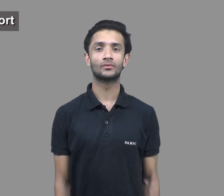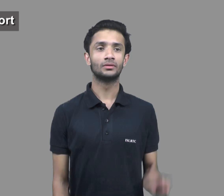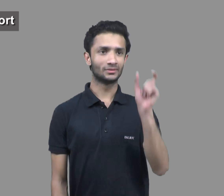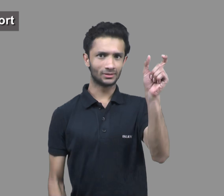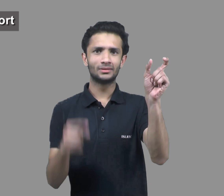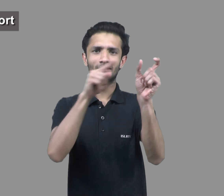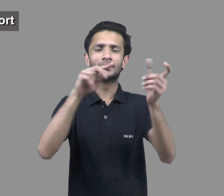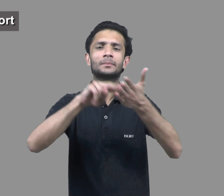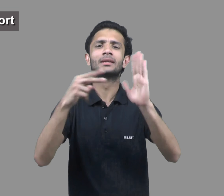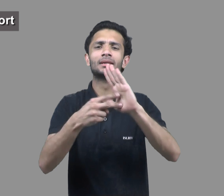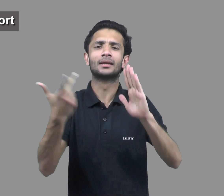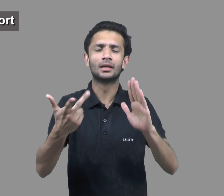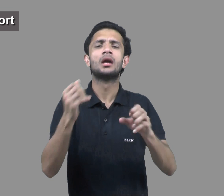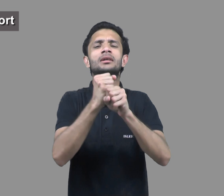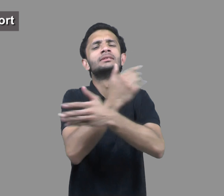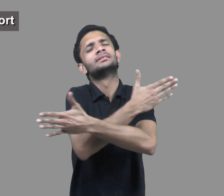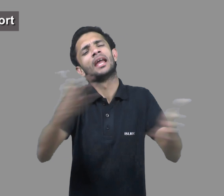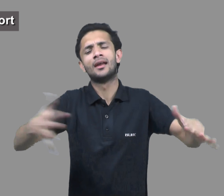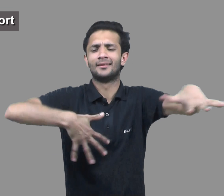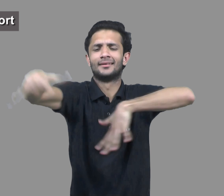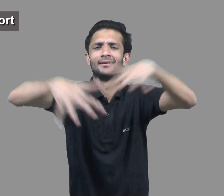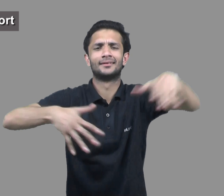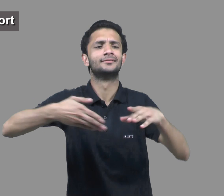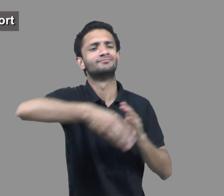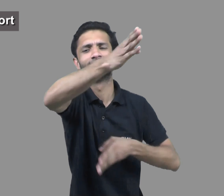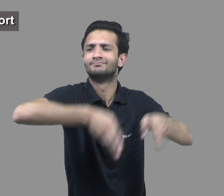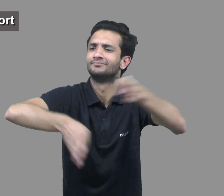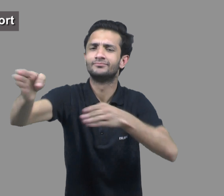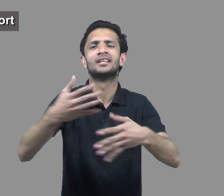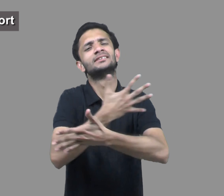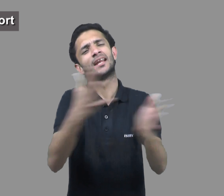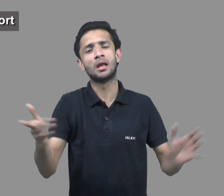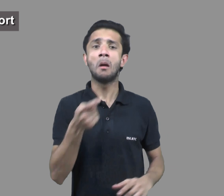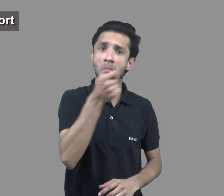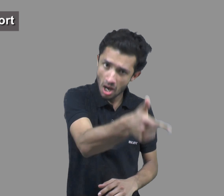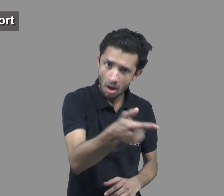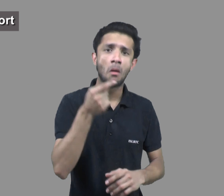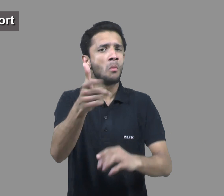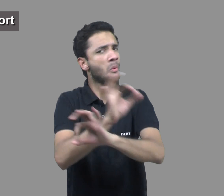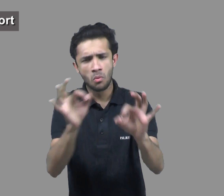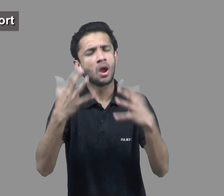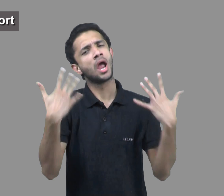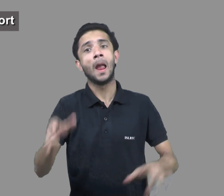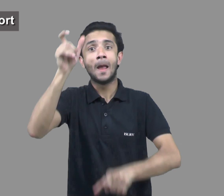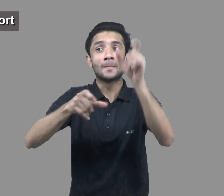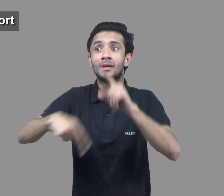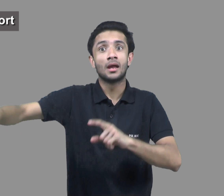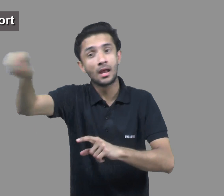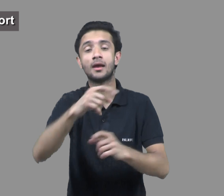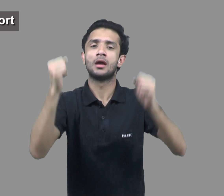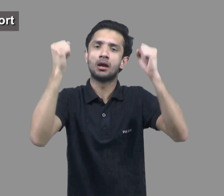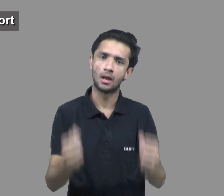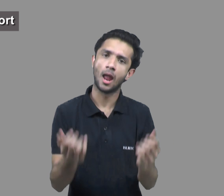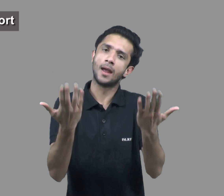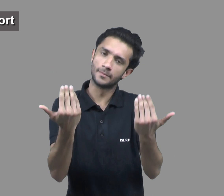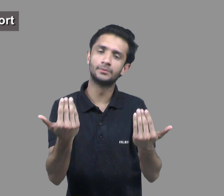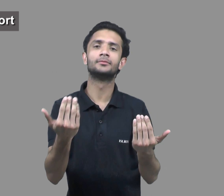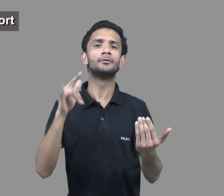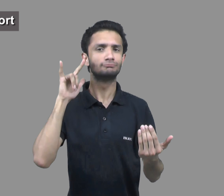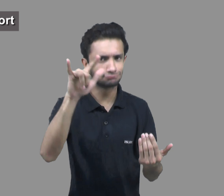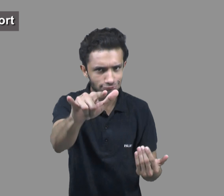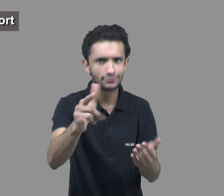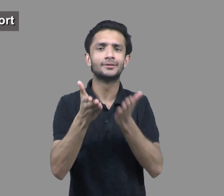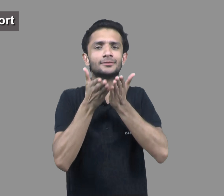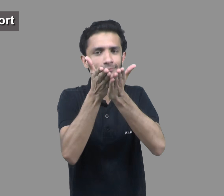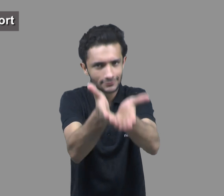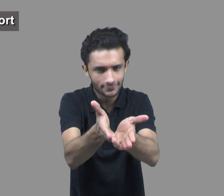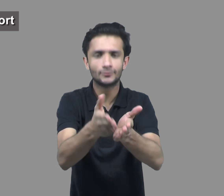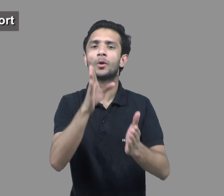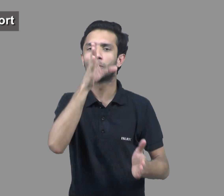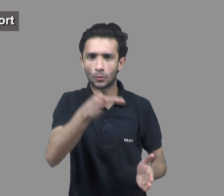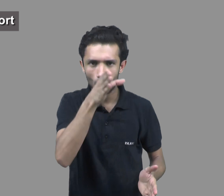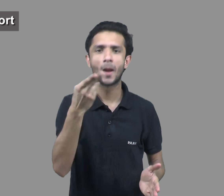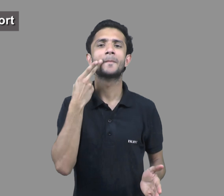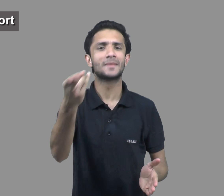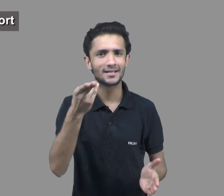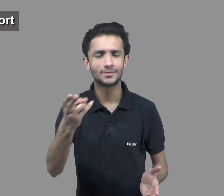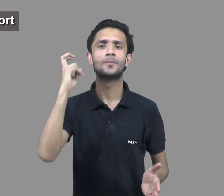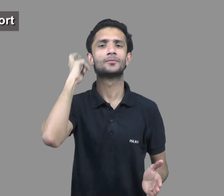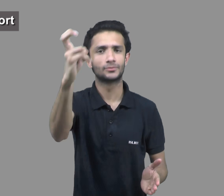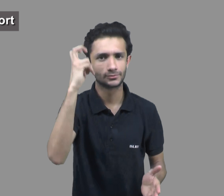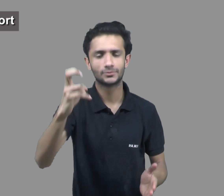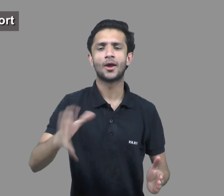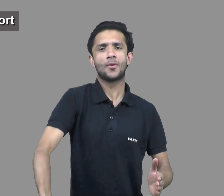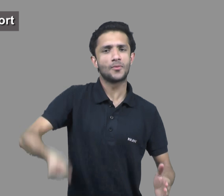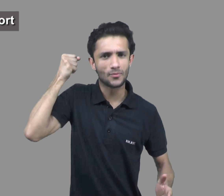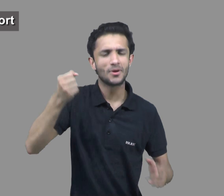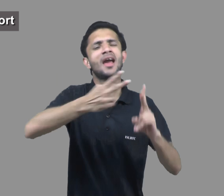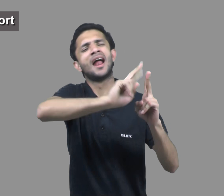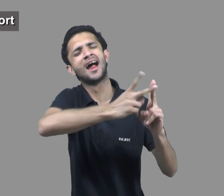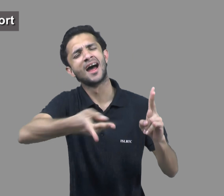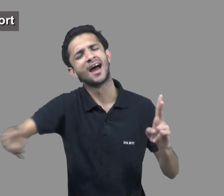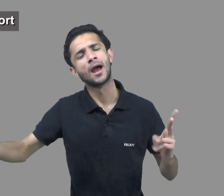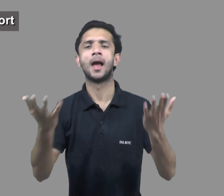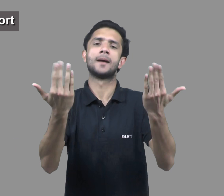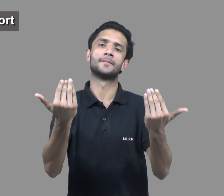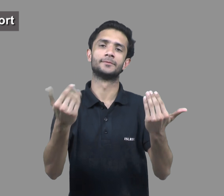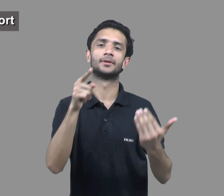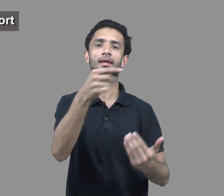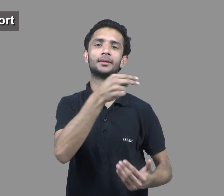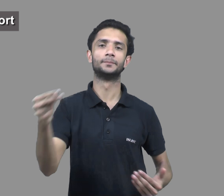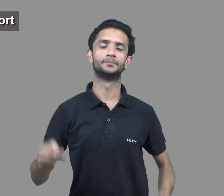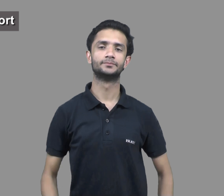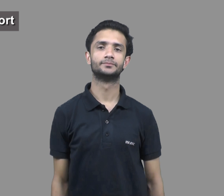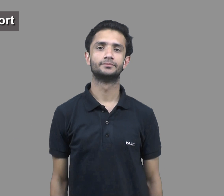Public Transport